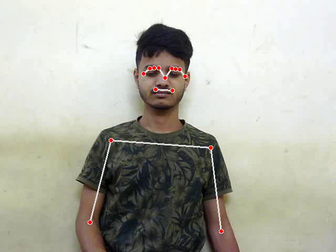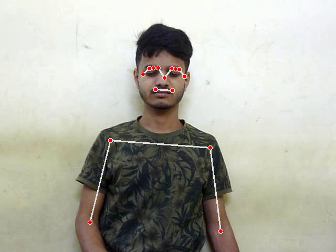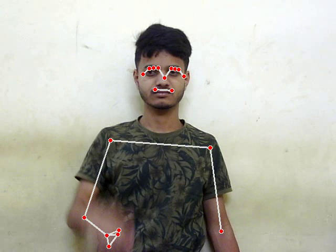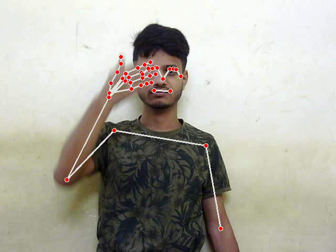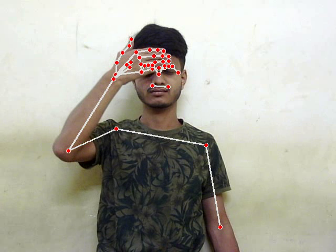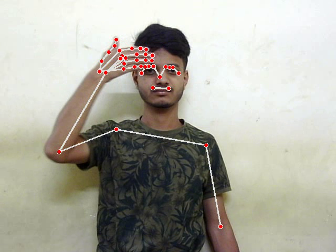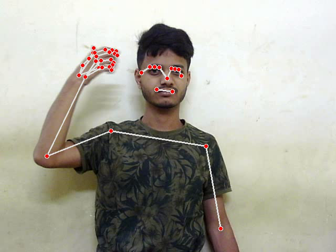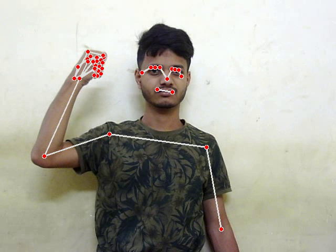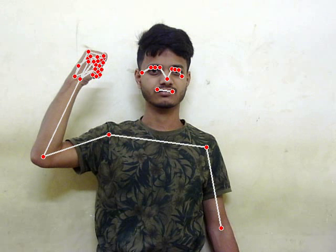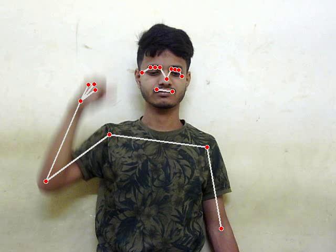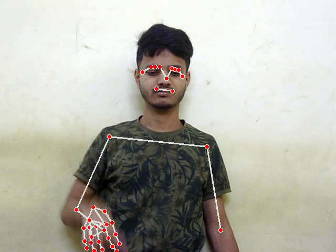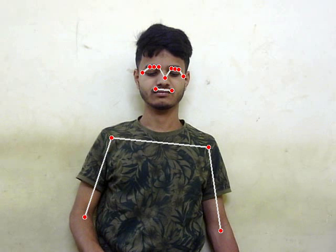forget